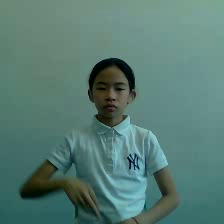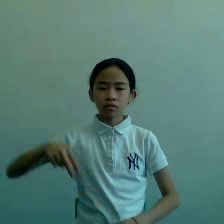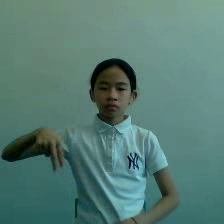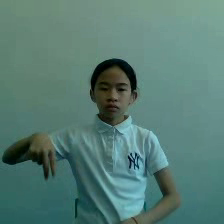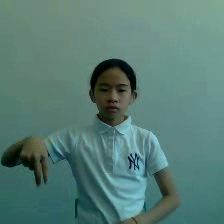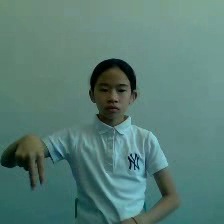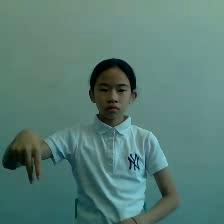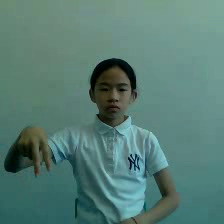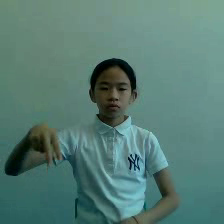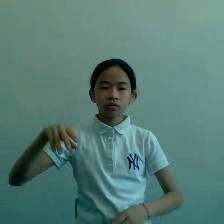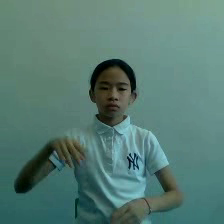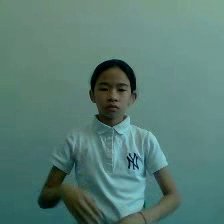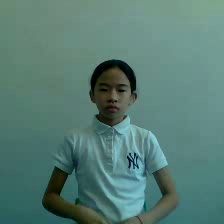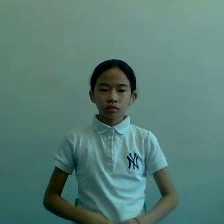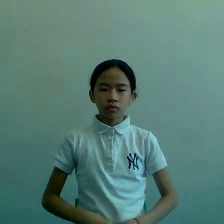Đi